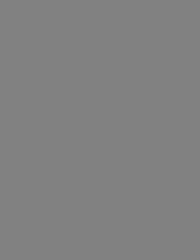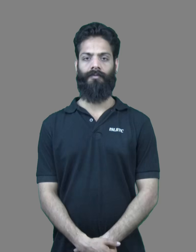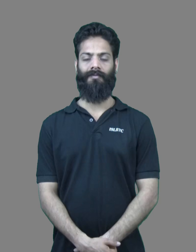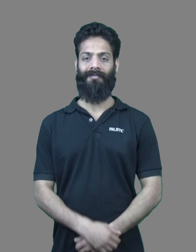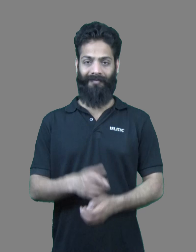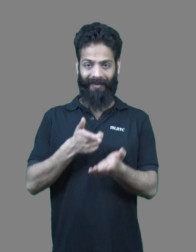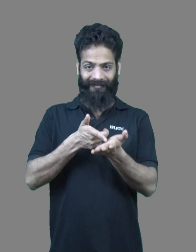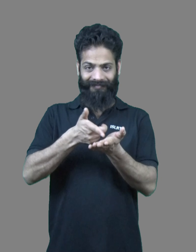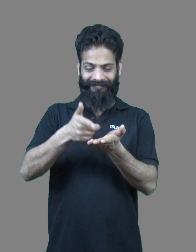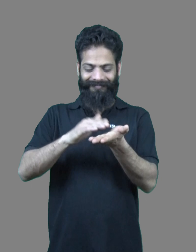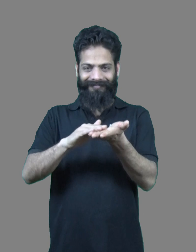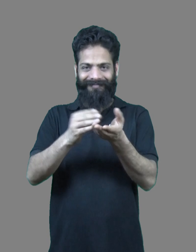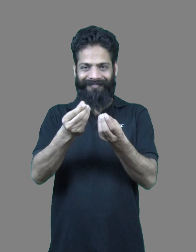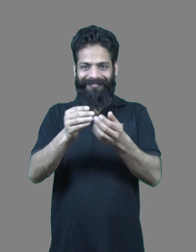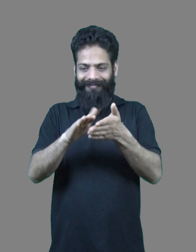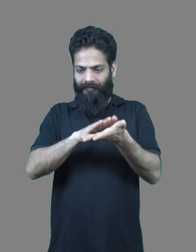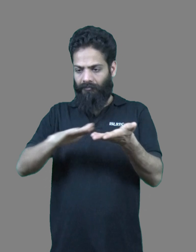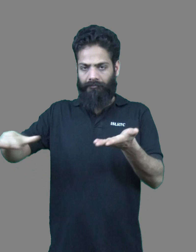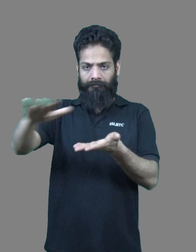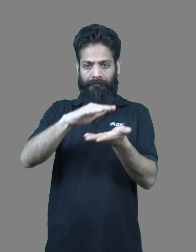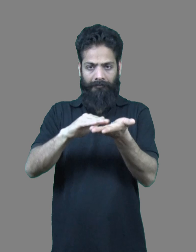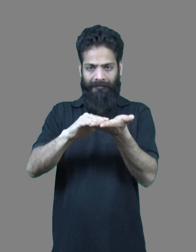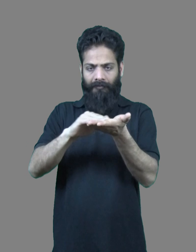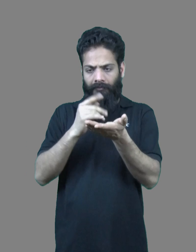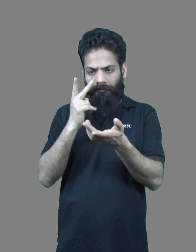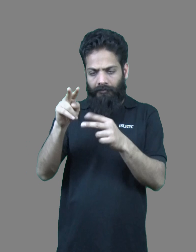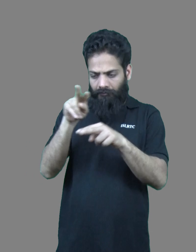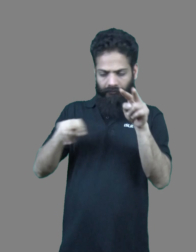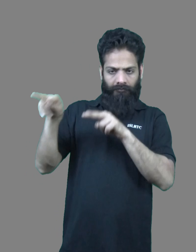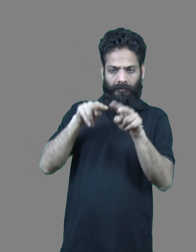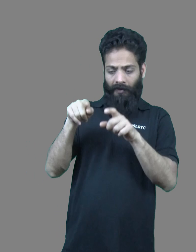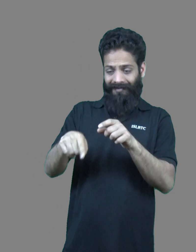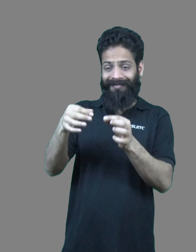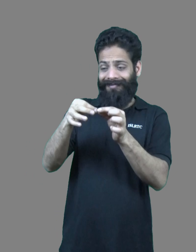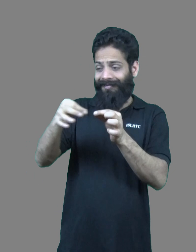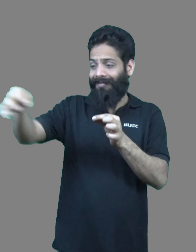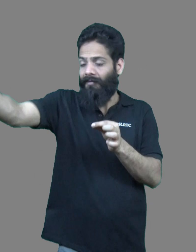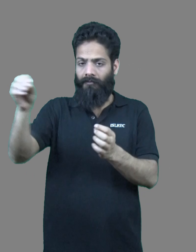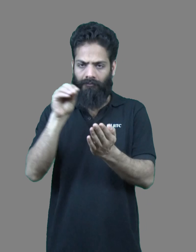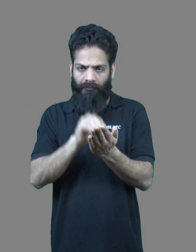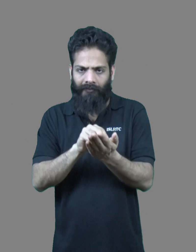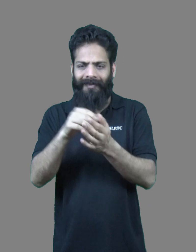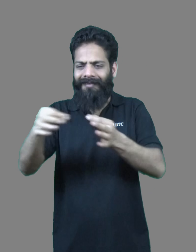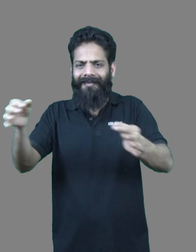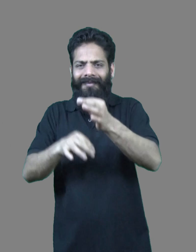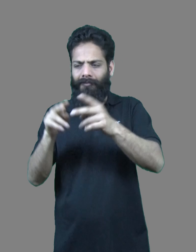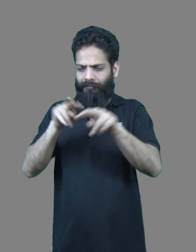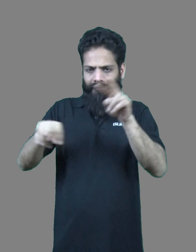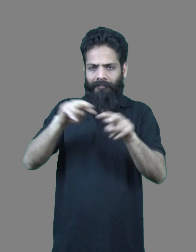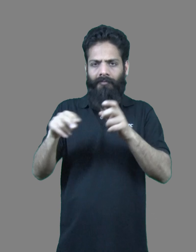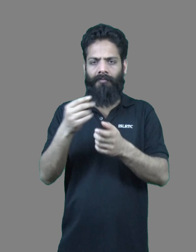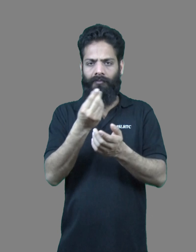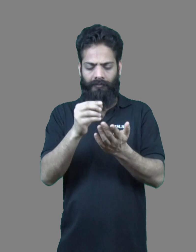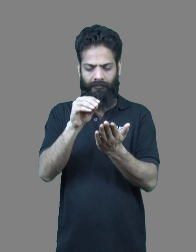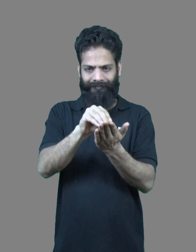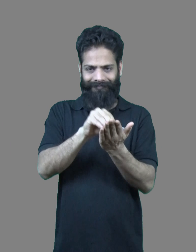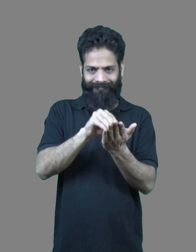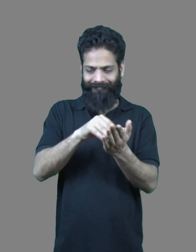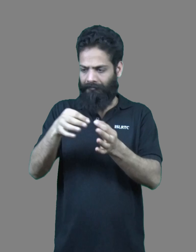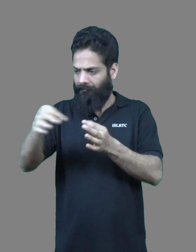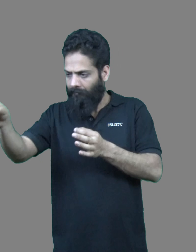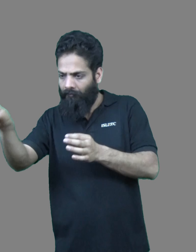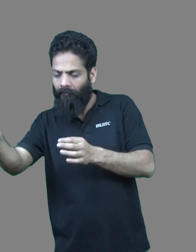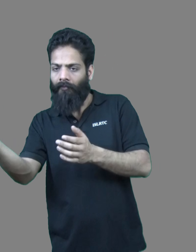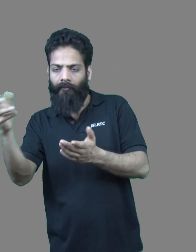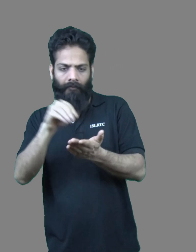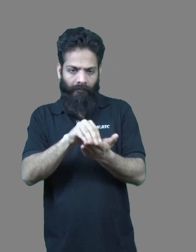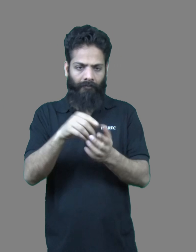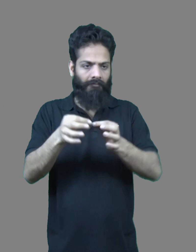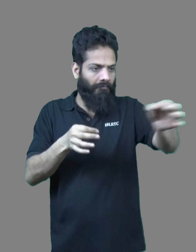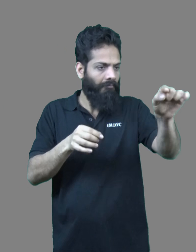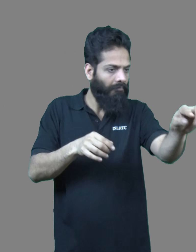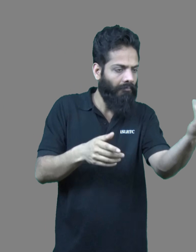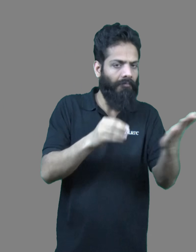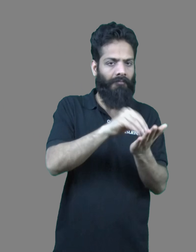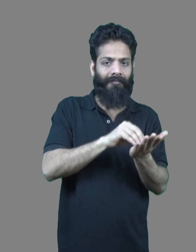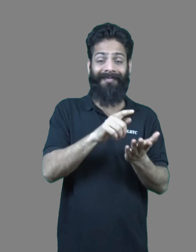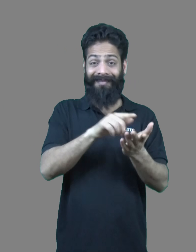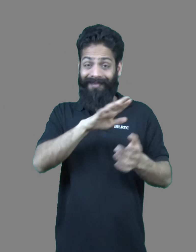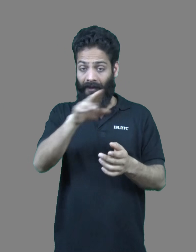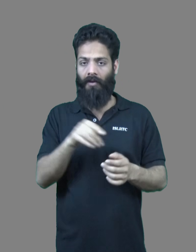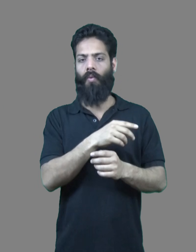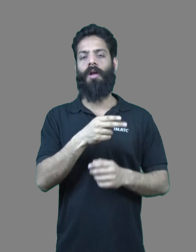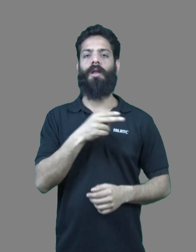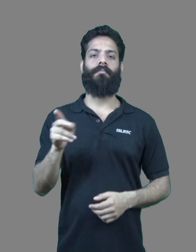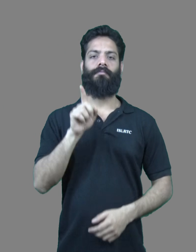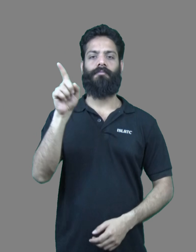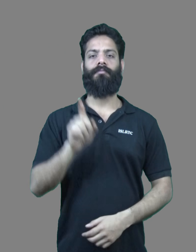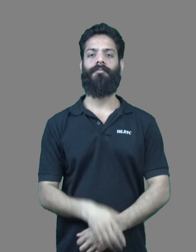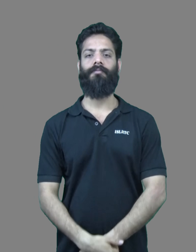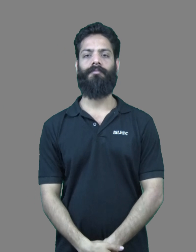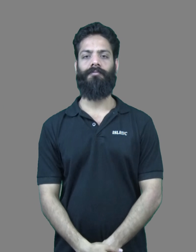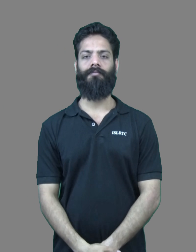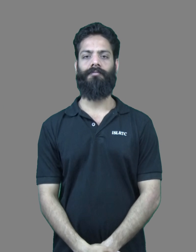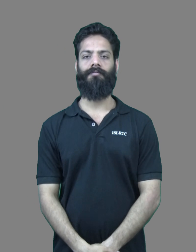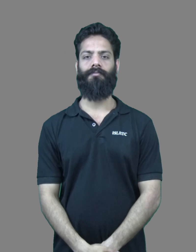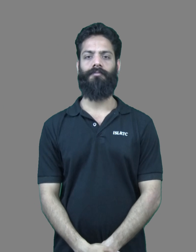Plane Survey